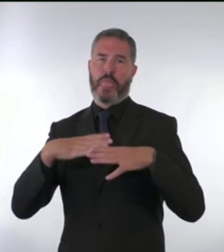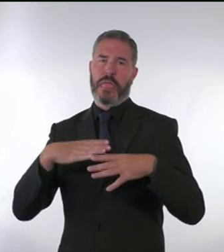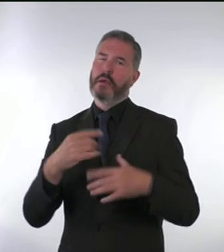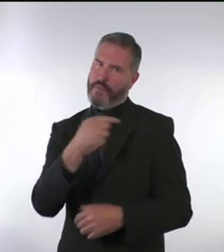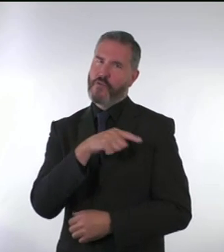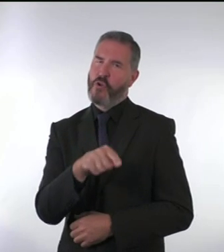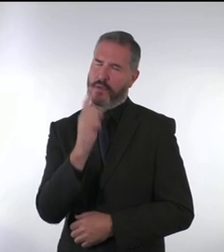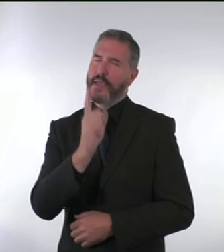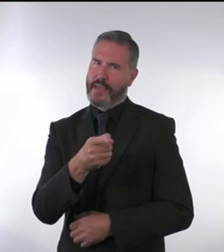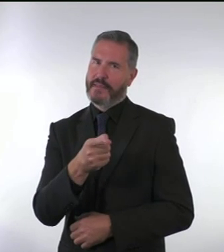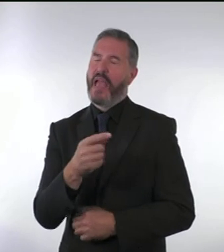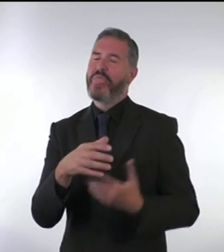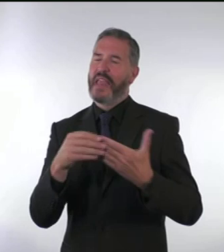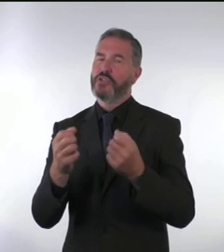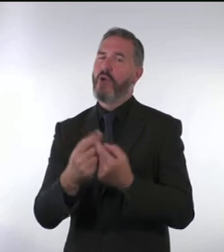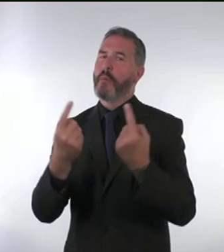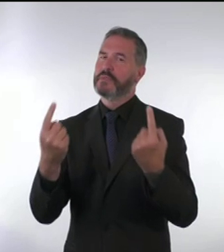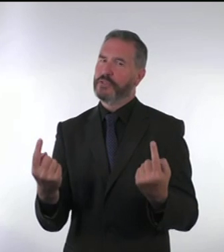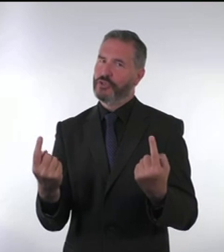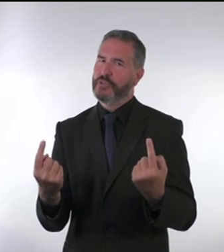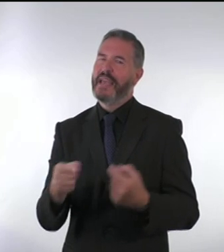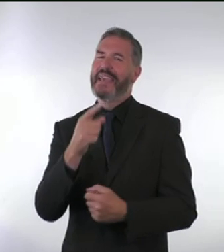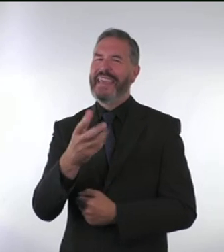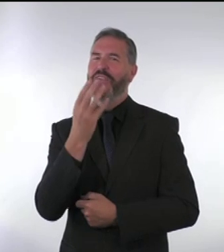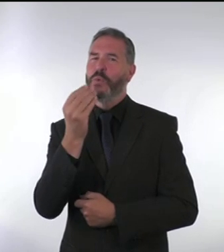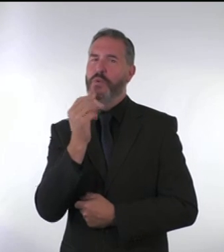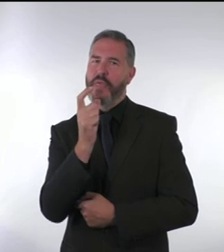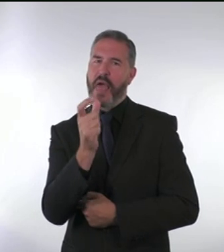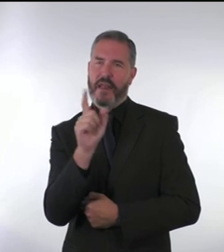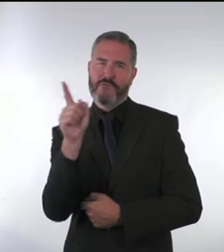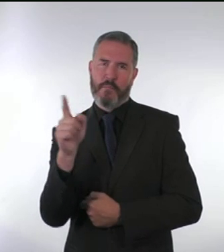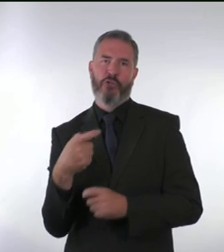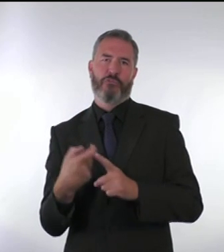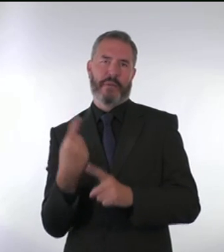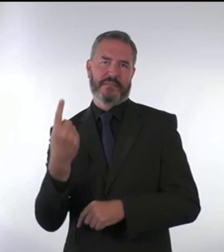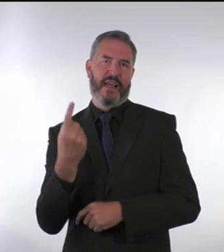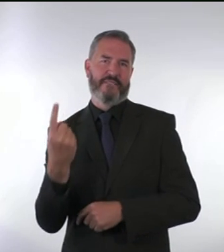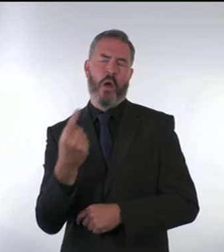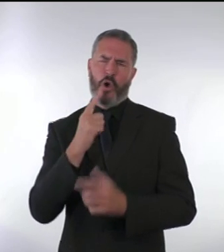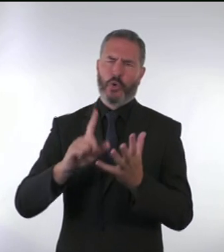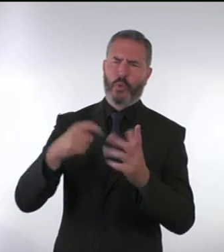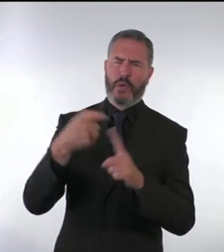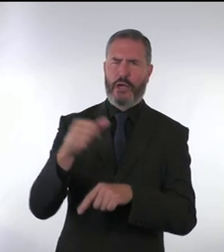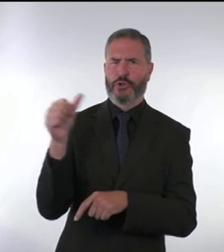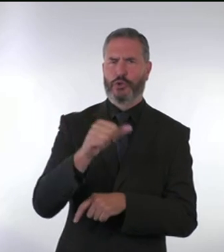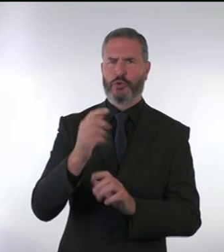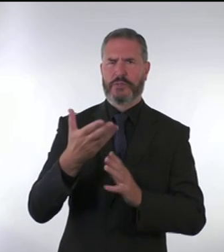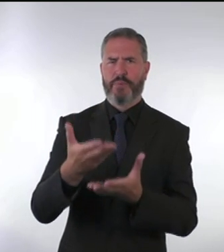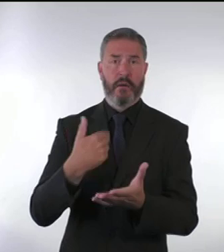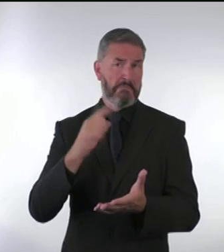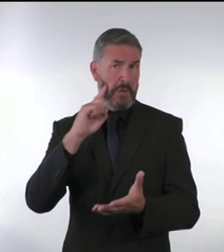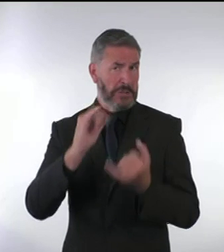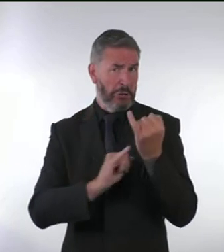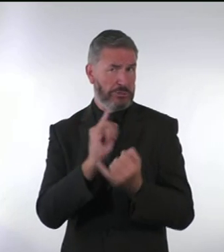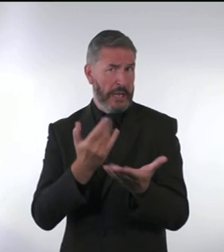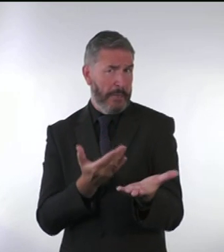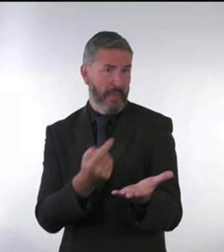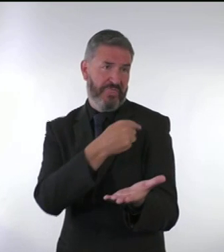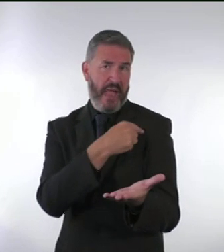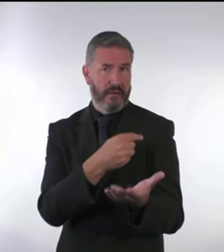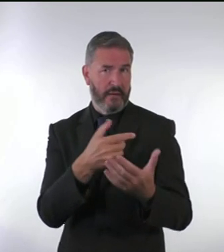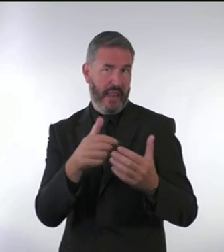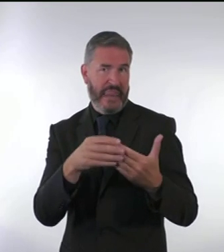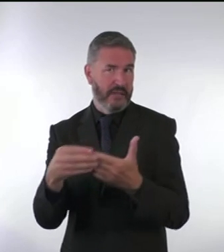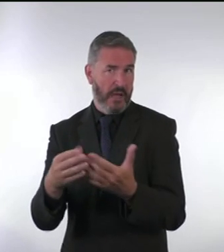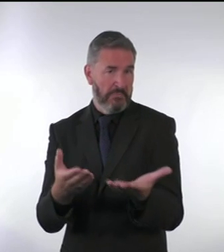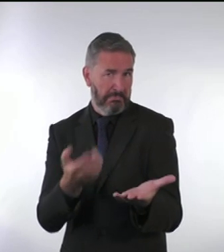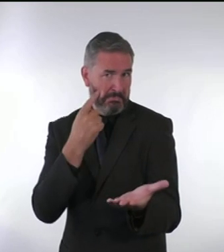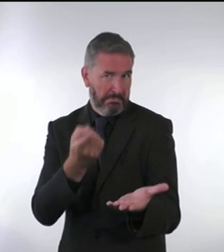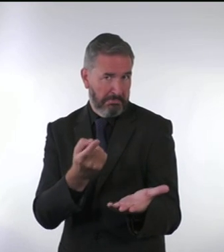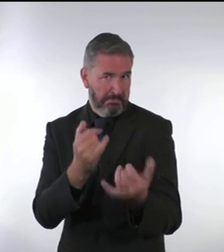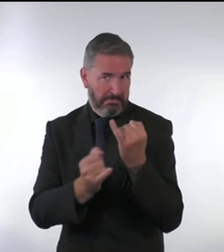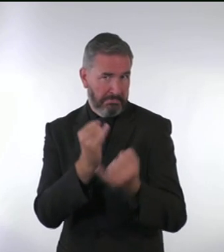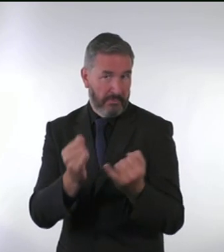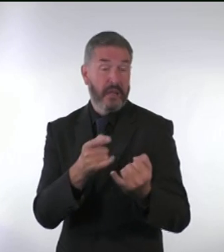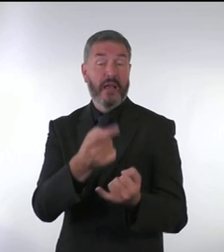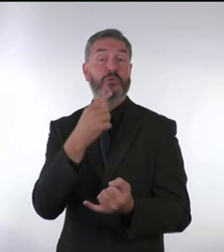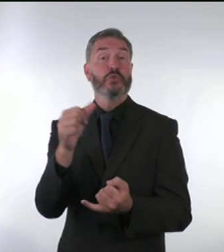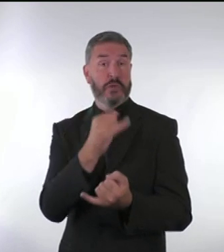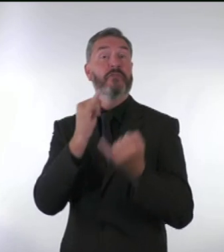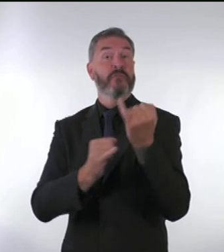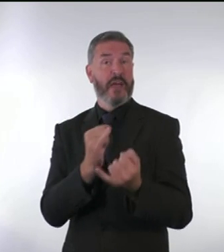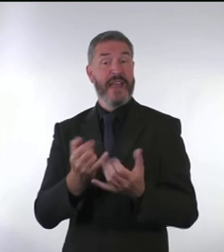The previous Leader of the Opposition parroted the line of the Kremlin that the UK should supply— I did not hear him criticise the previous Leader of the Opposition.